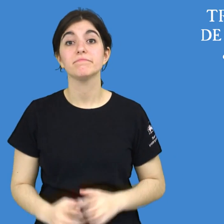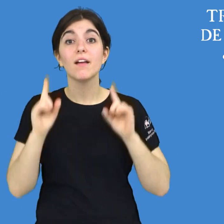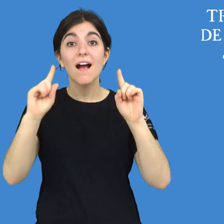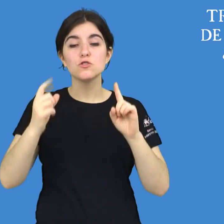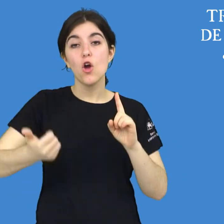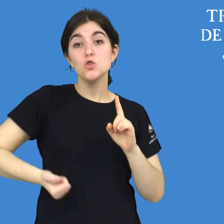caso